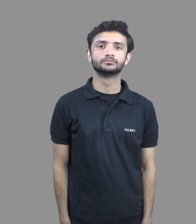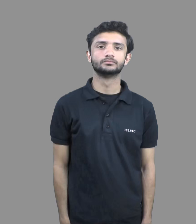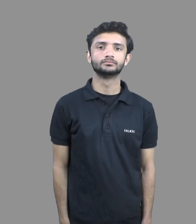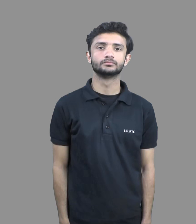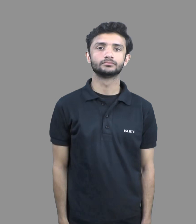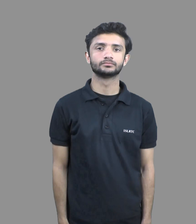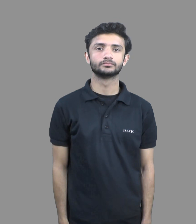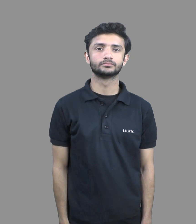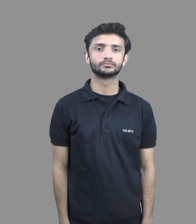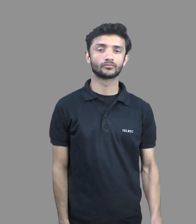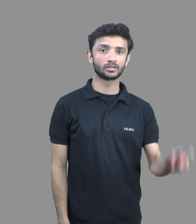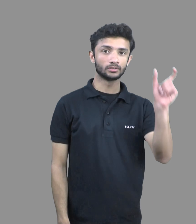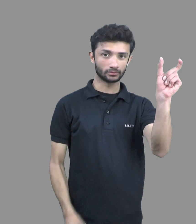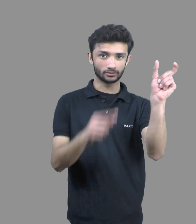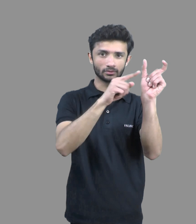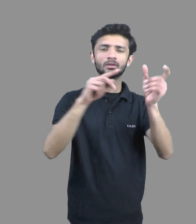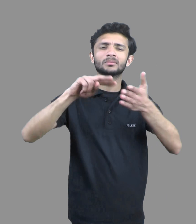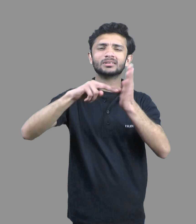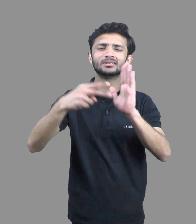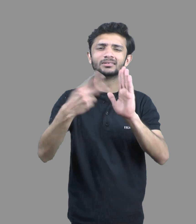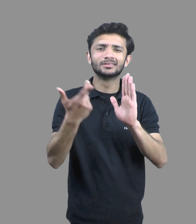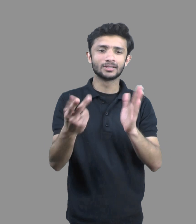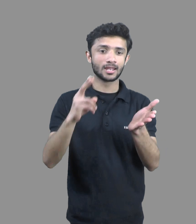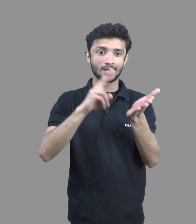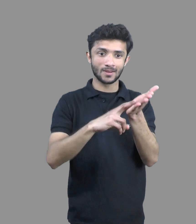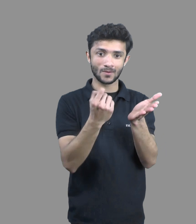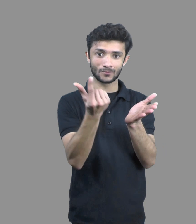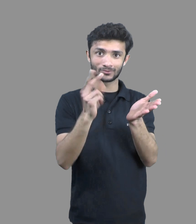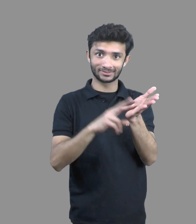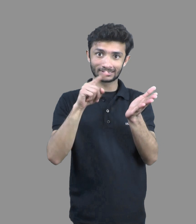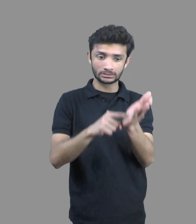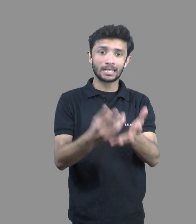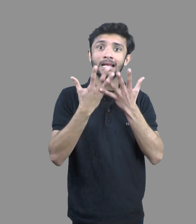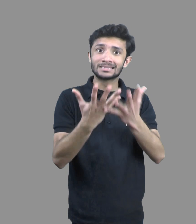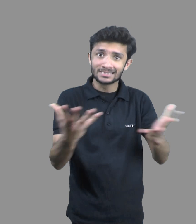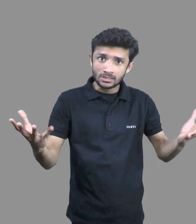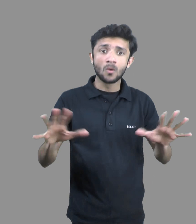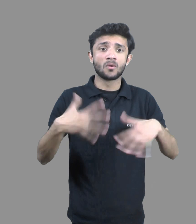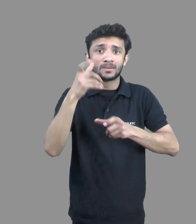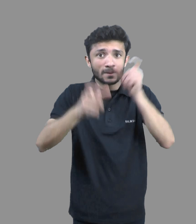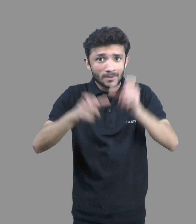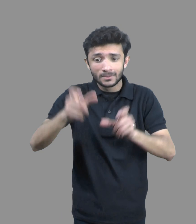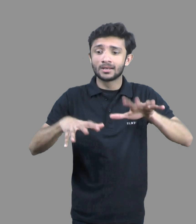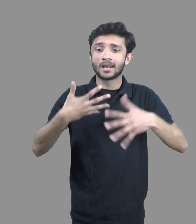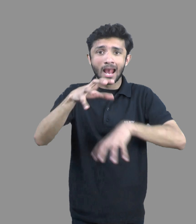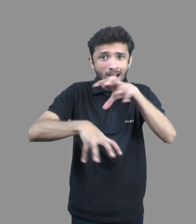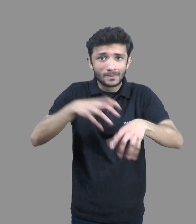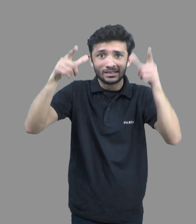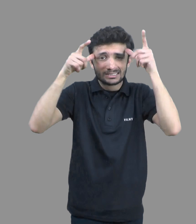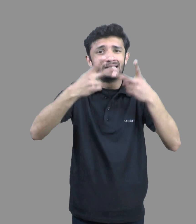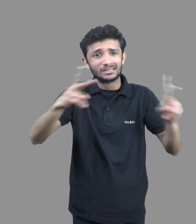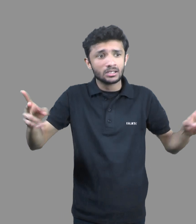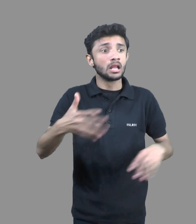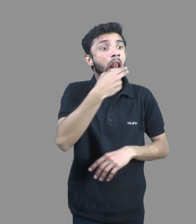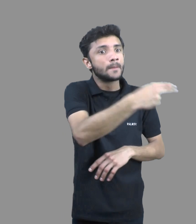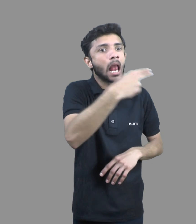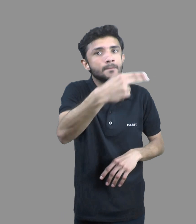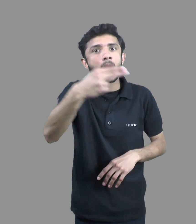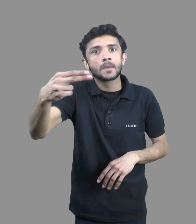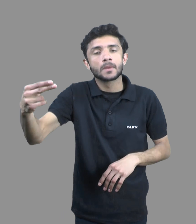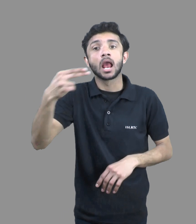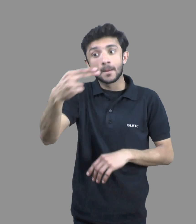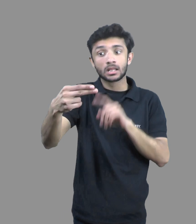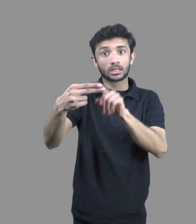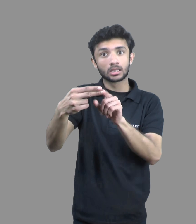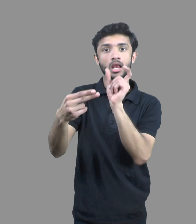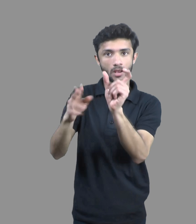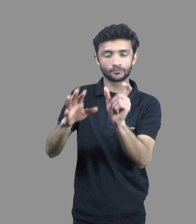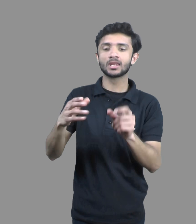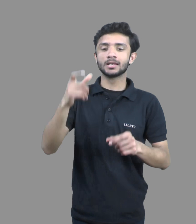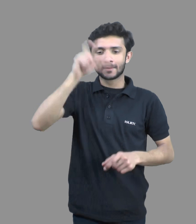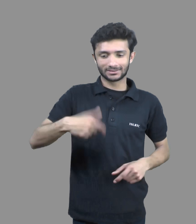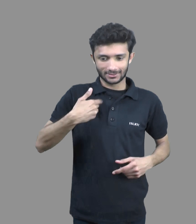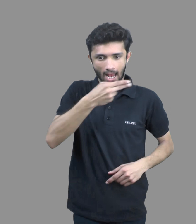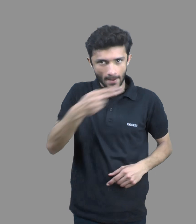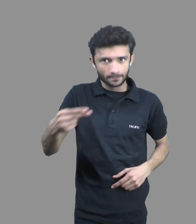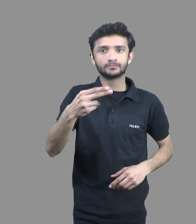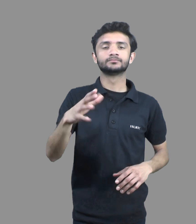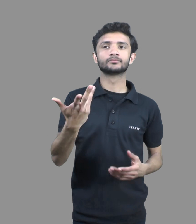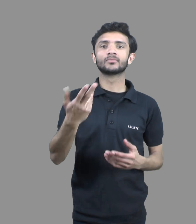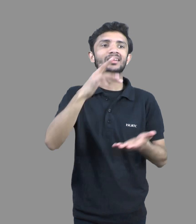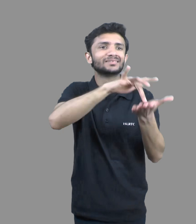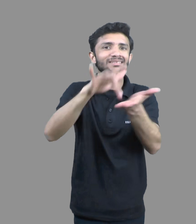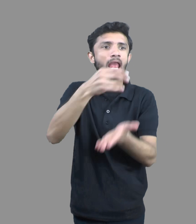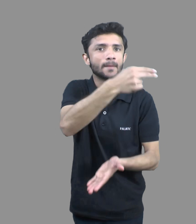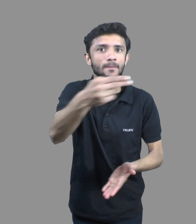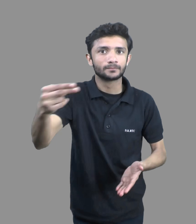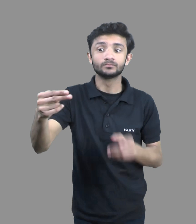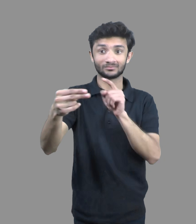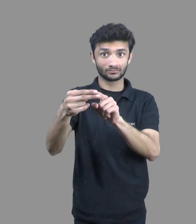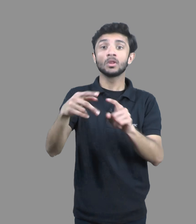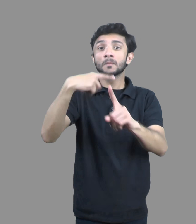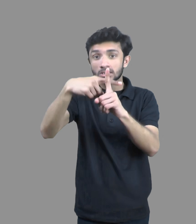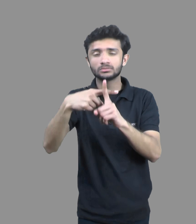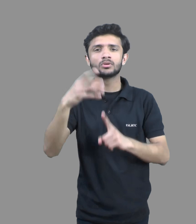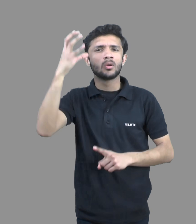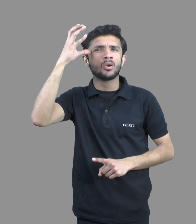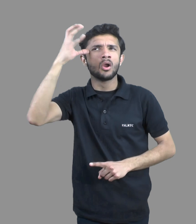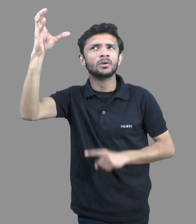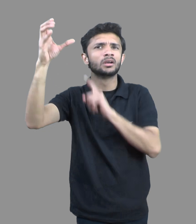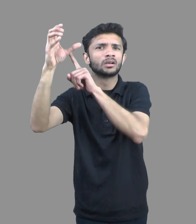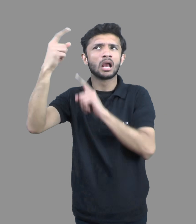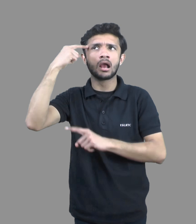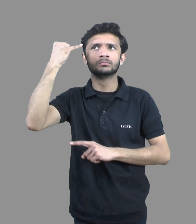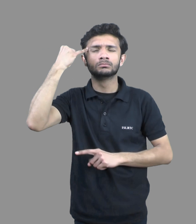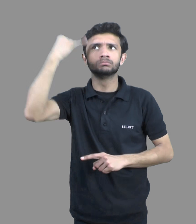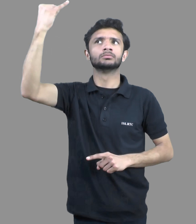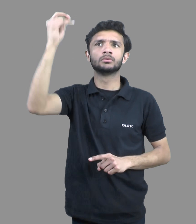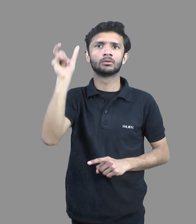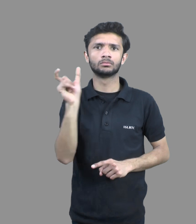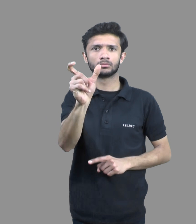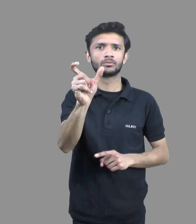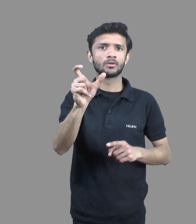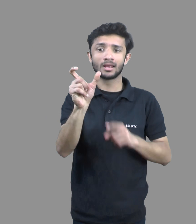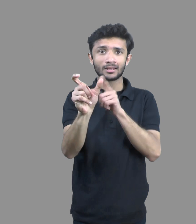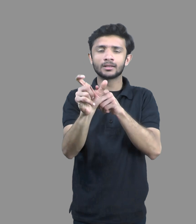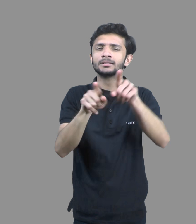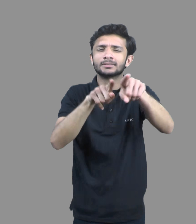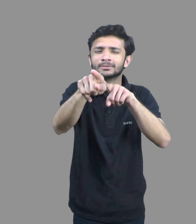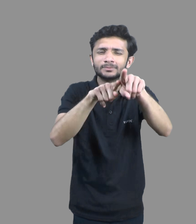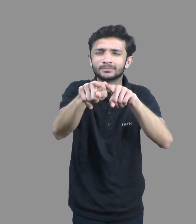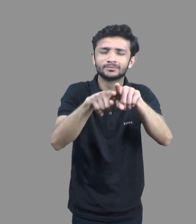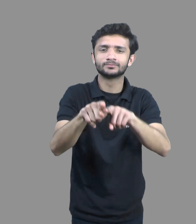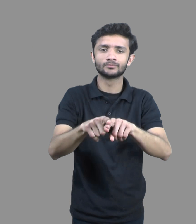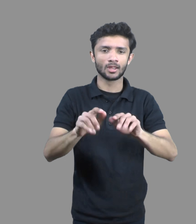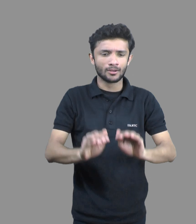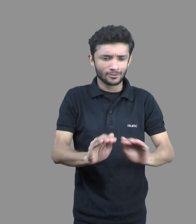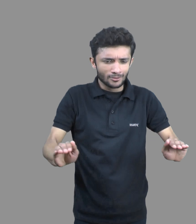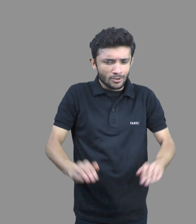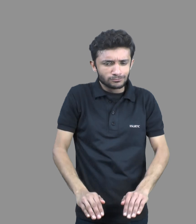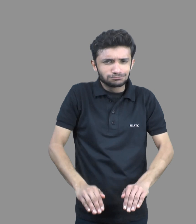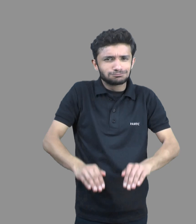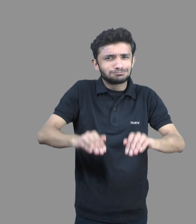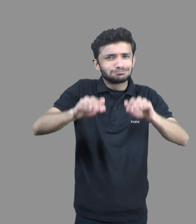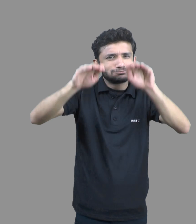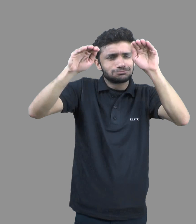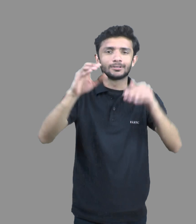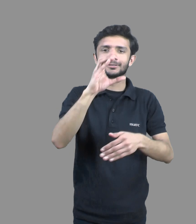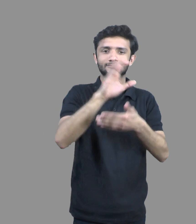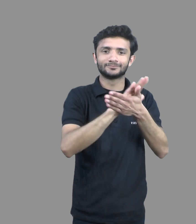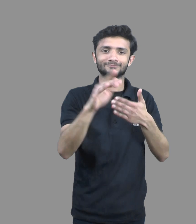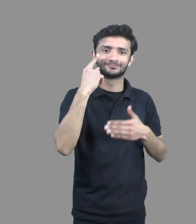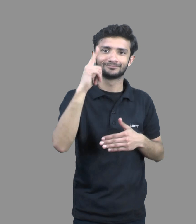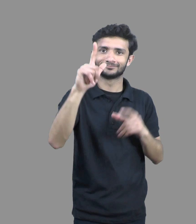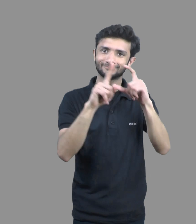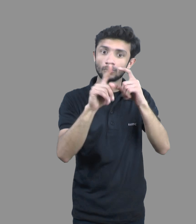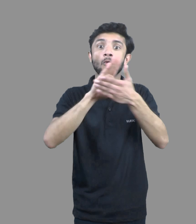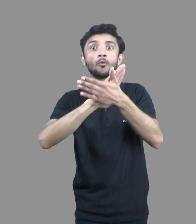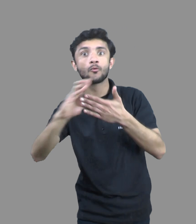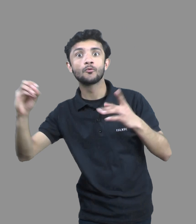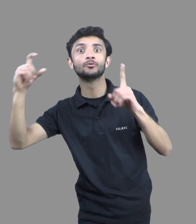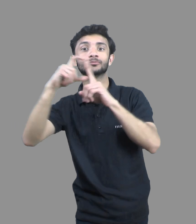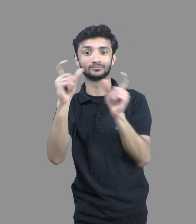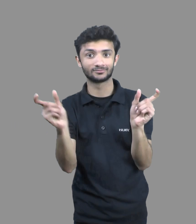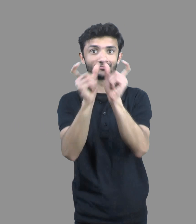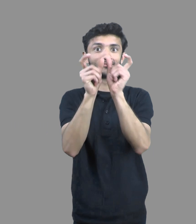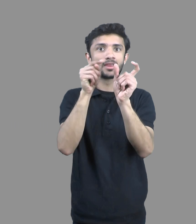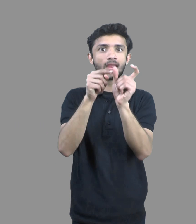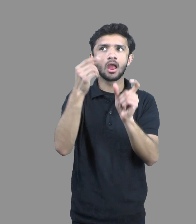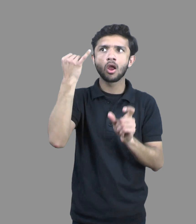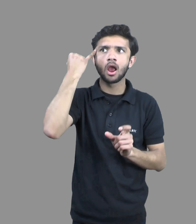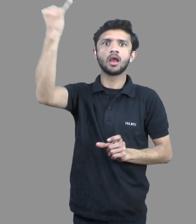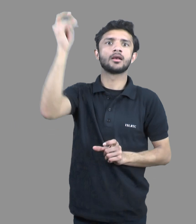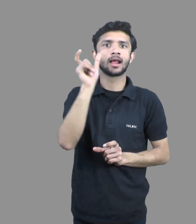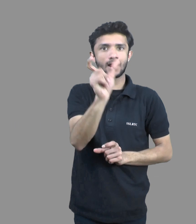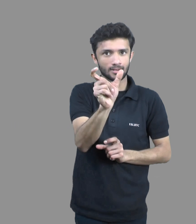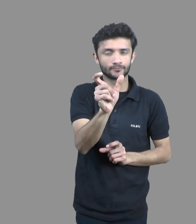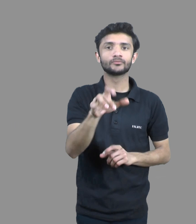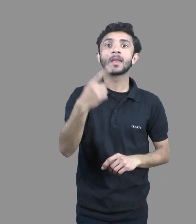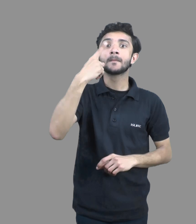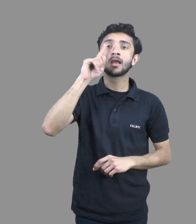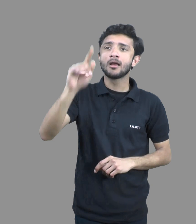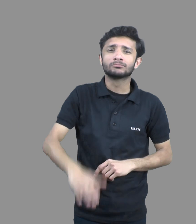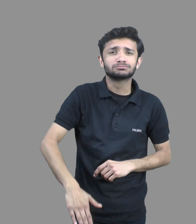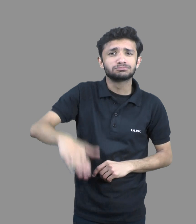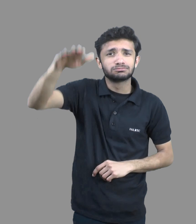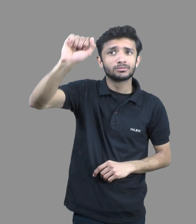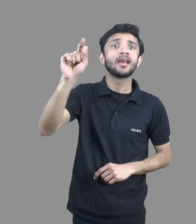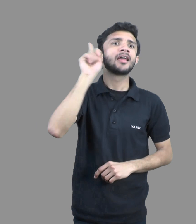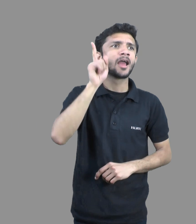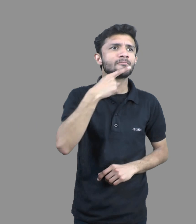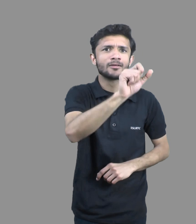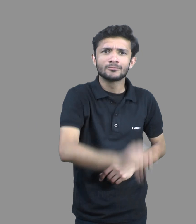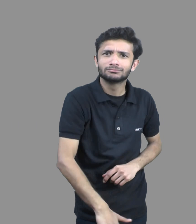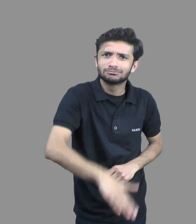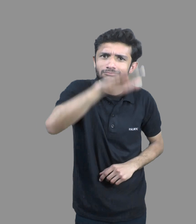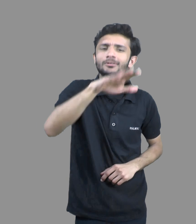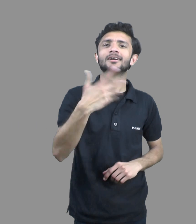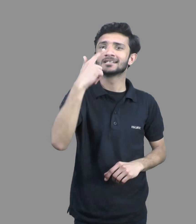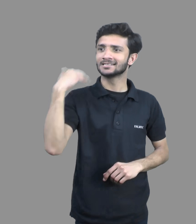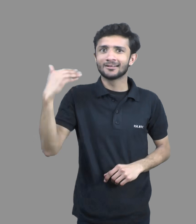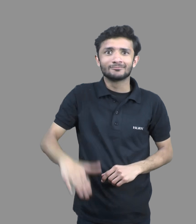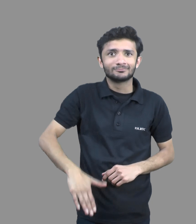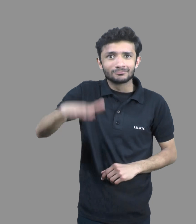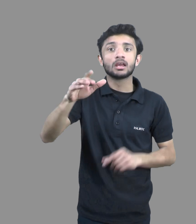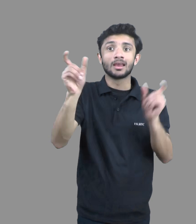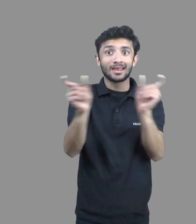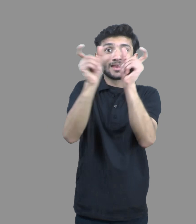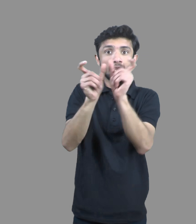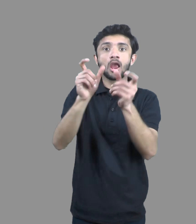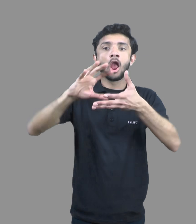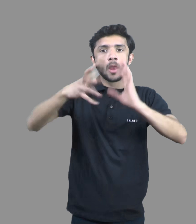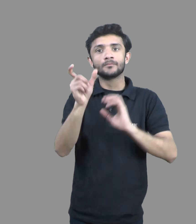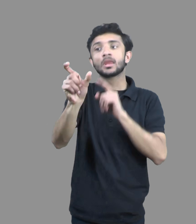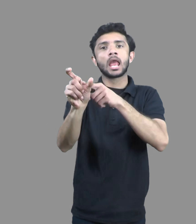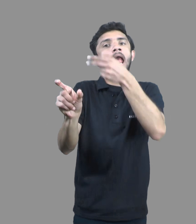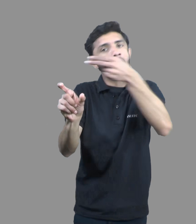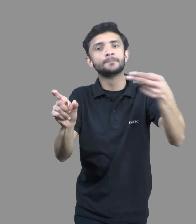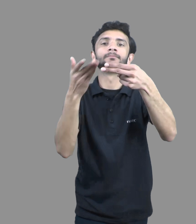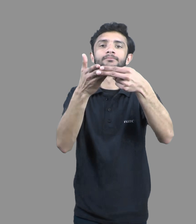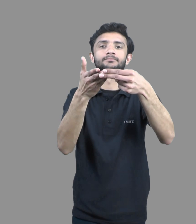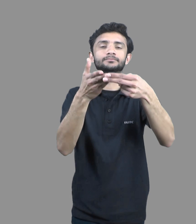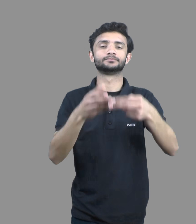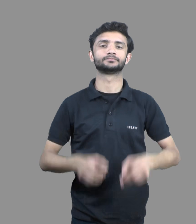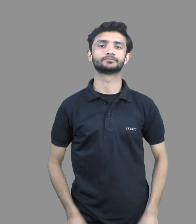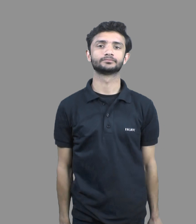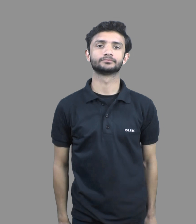Noun